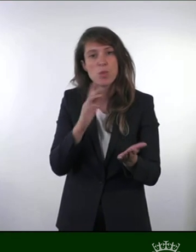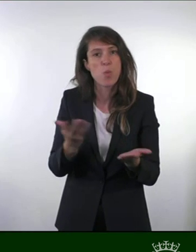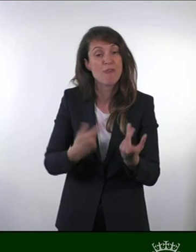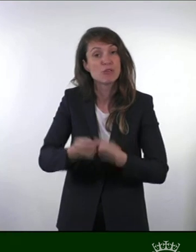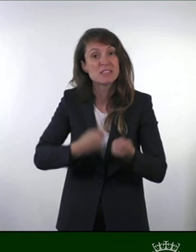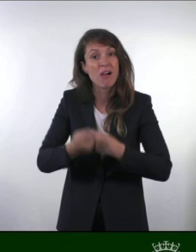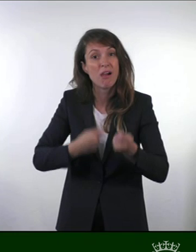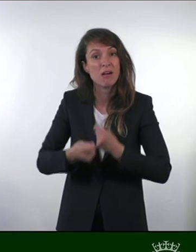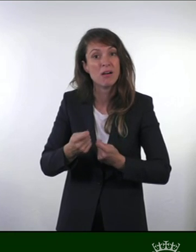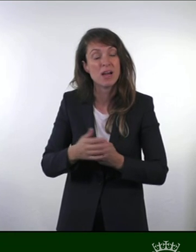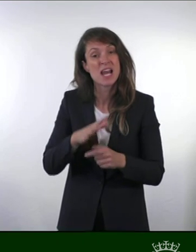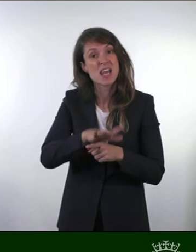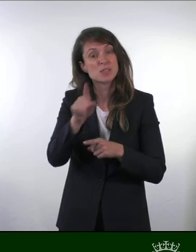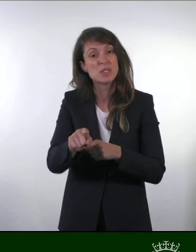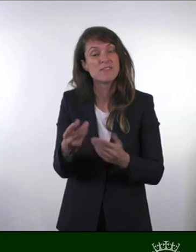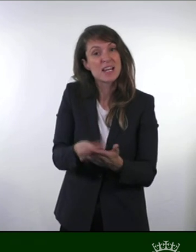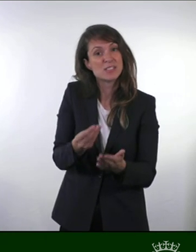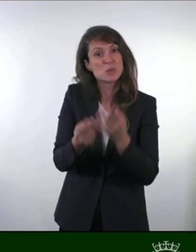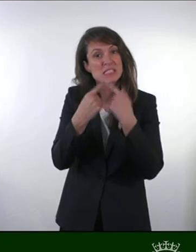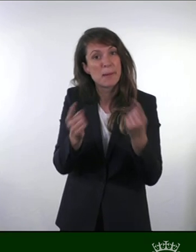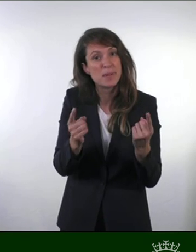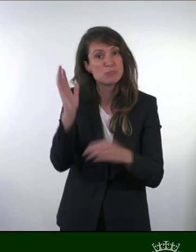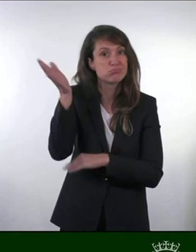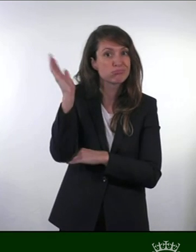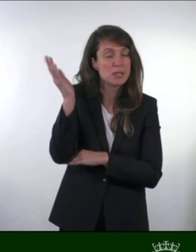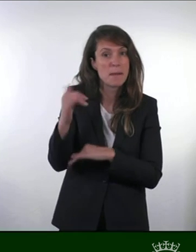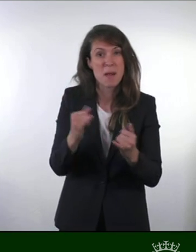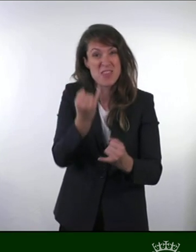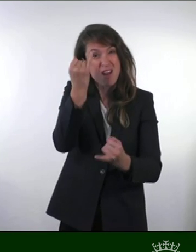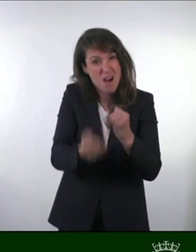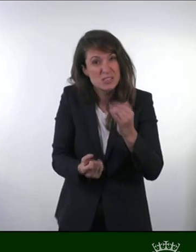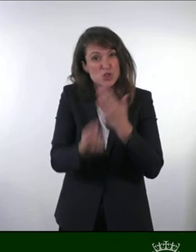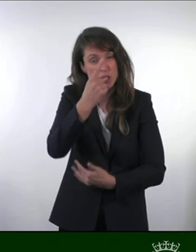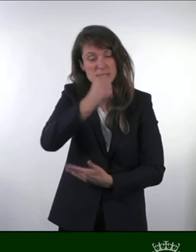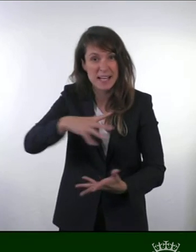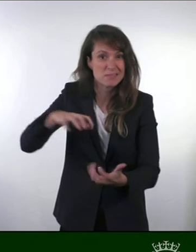Next week’s financial statement could be the last chance to save millions of jobs.